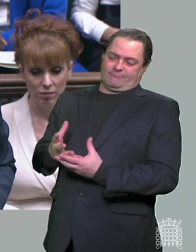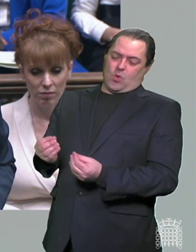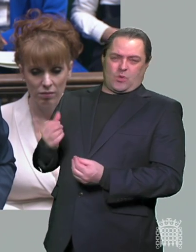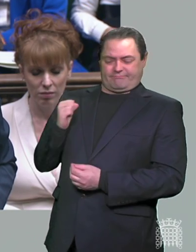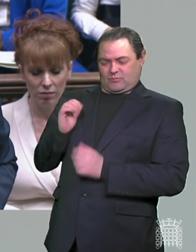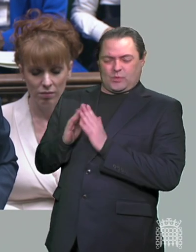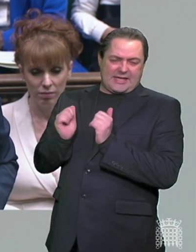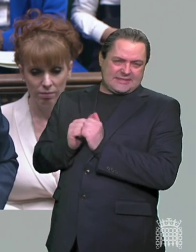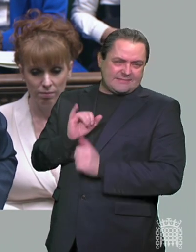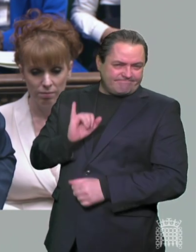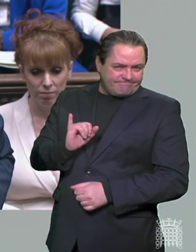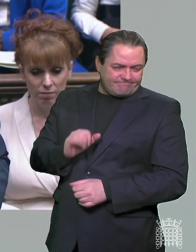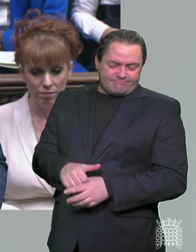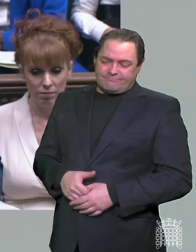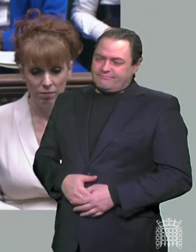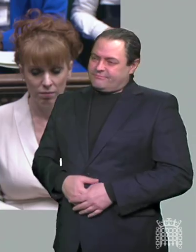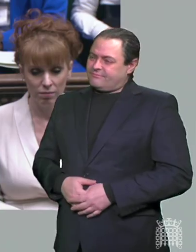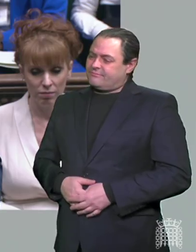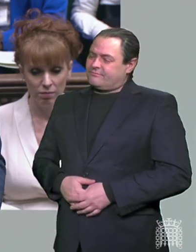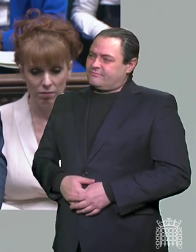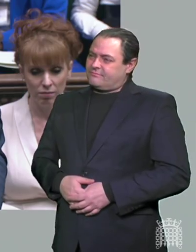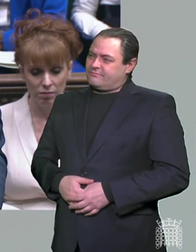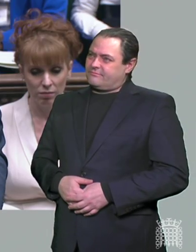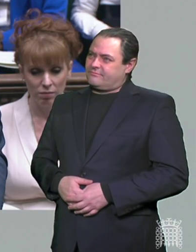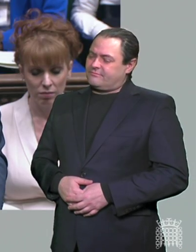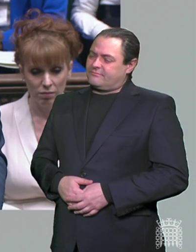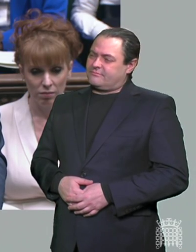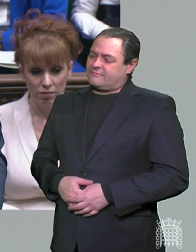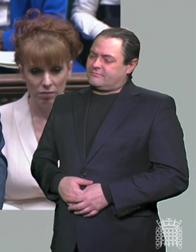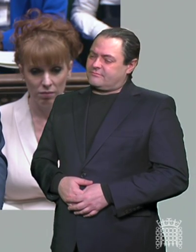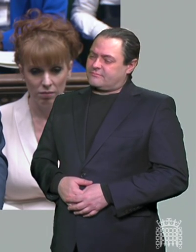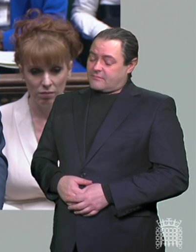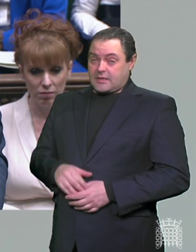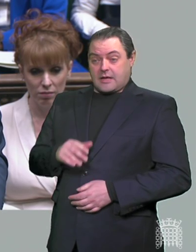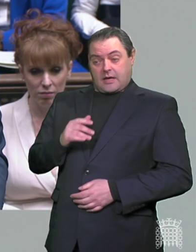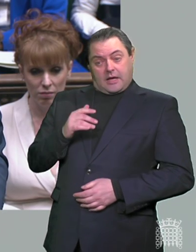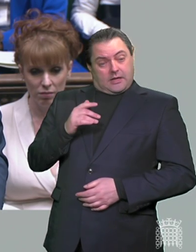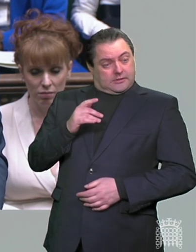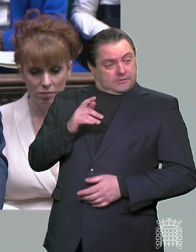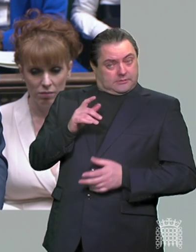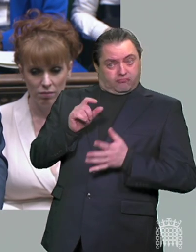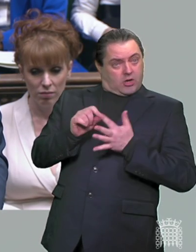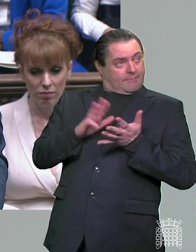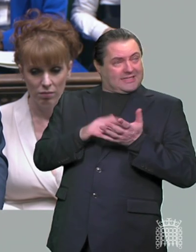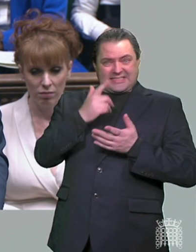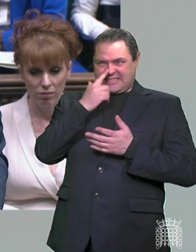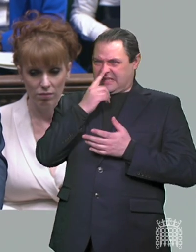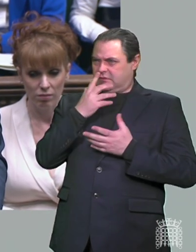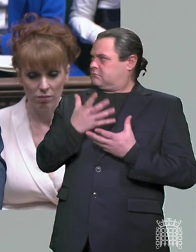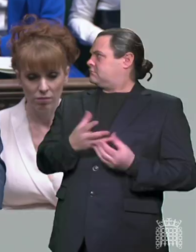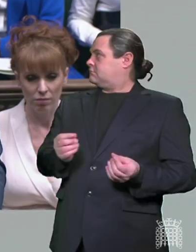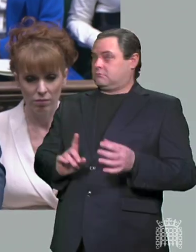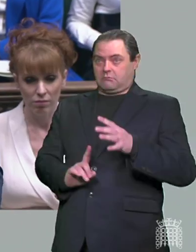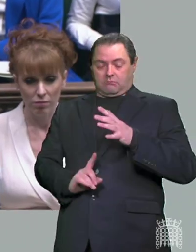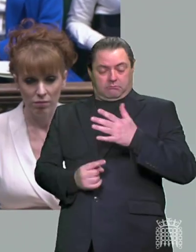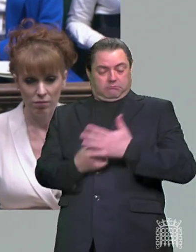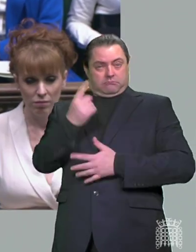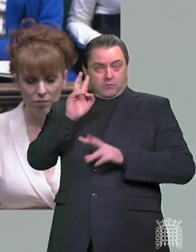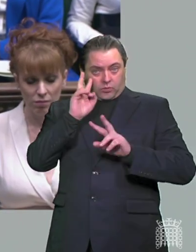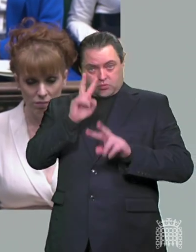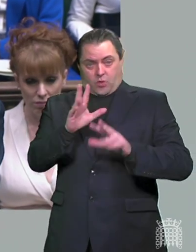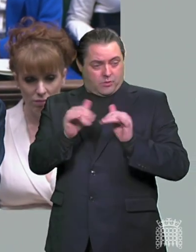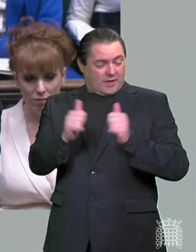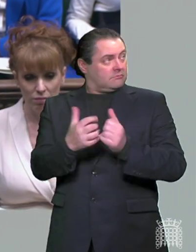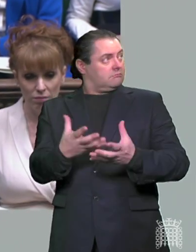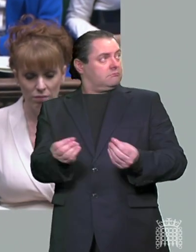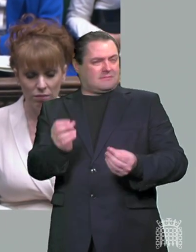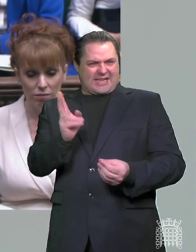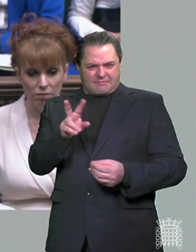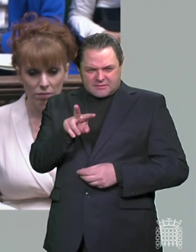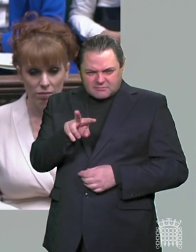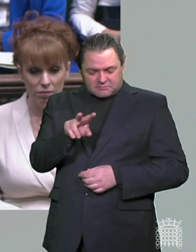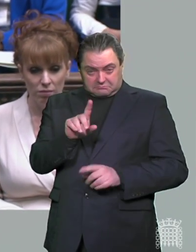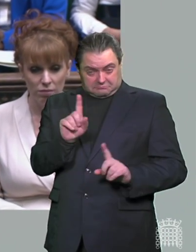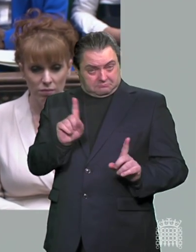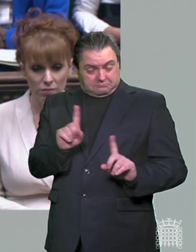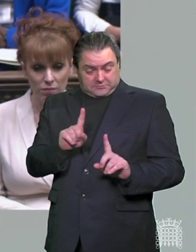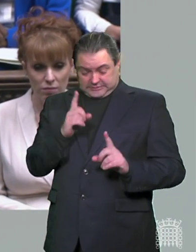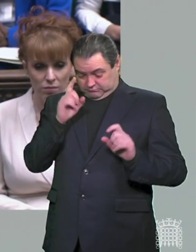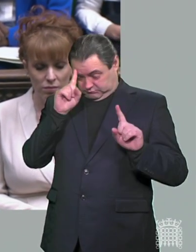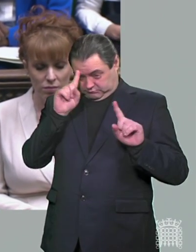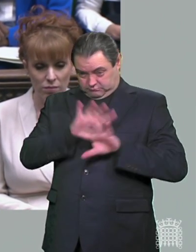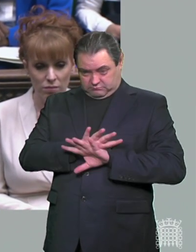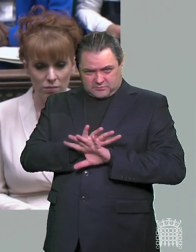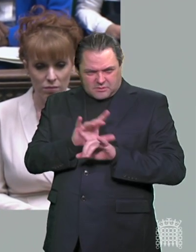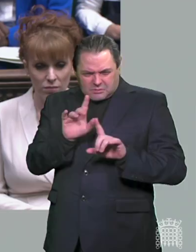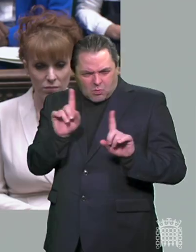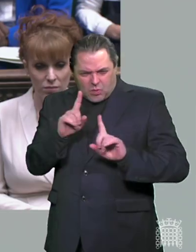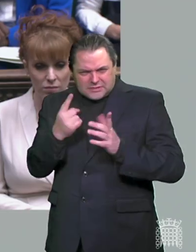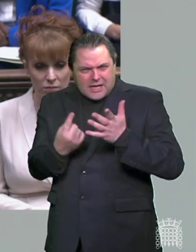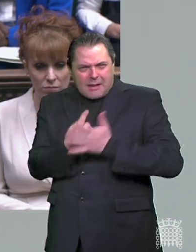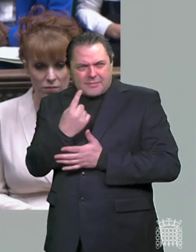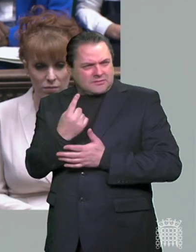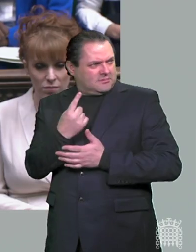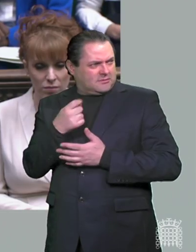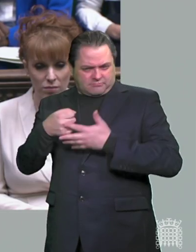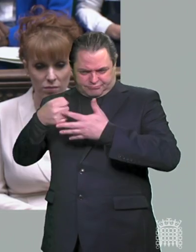When the Prime Minister briefly emerged from his hibernation at the weekend, he raised more questions than he answered, so in the interests of integrity and accountability, can he set the record straight?